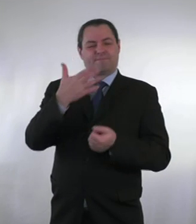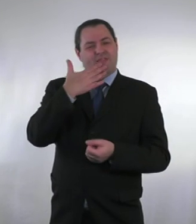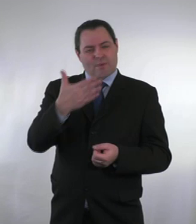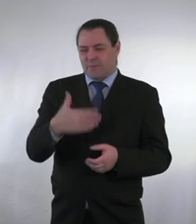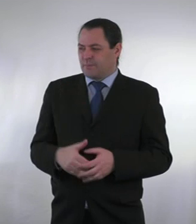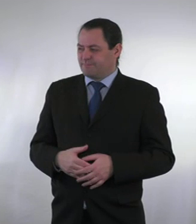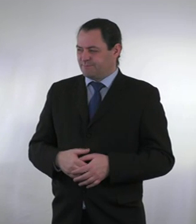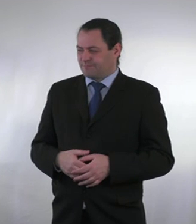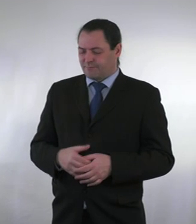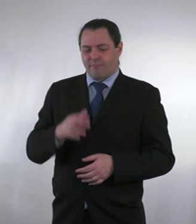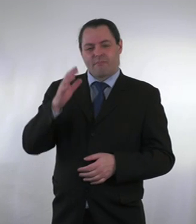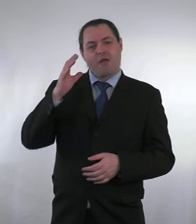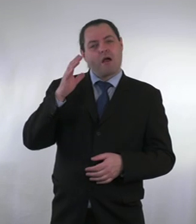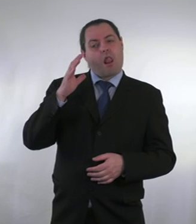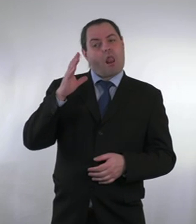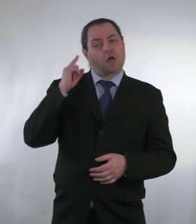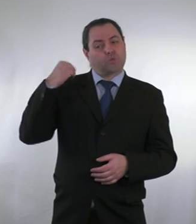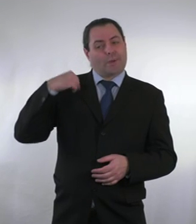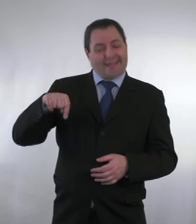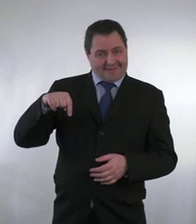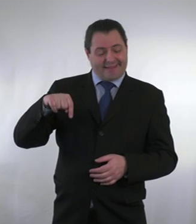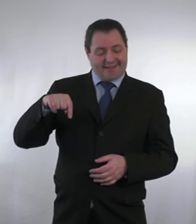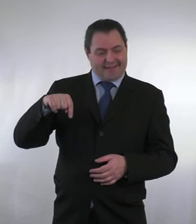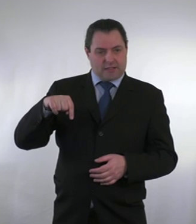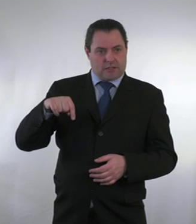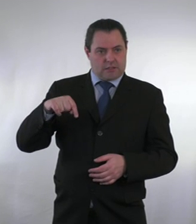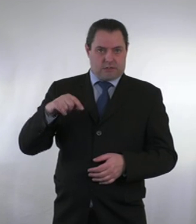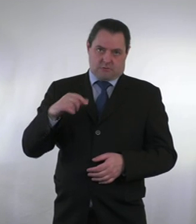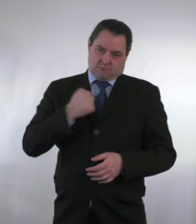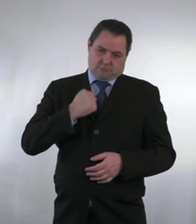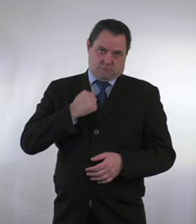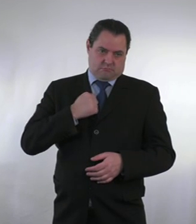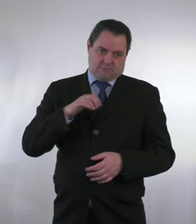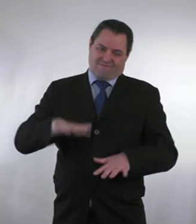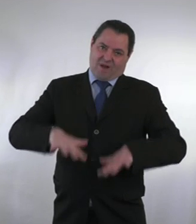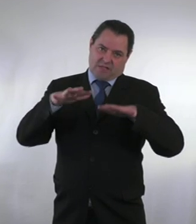Over the last week, there has been yet again very significant flooding in Stafford.